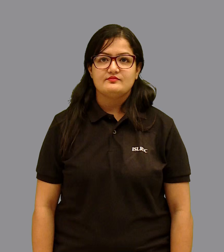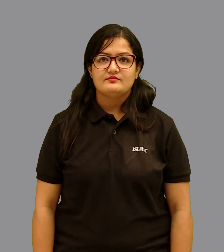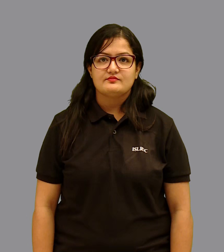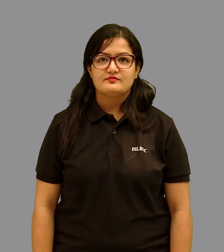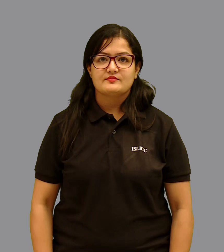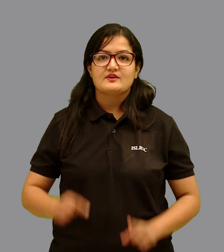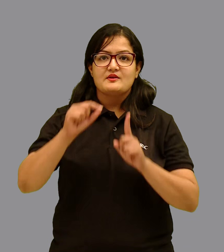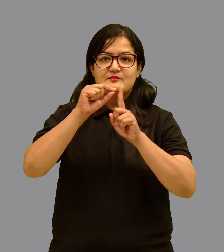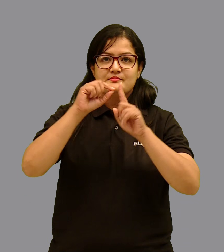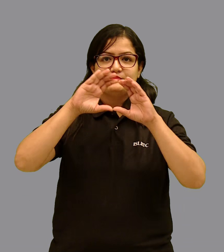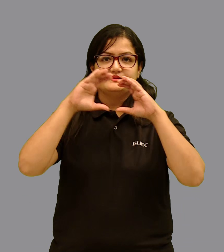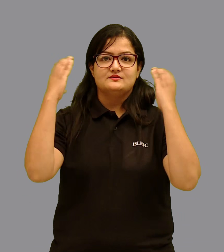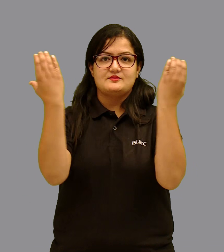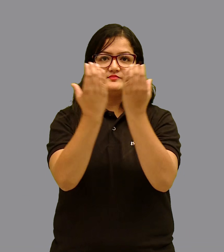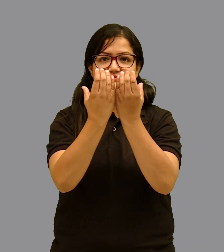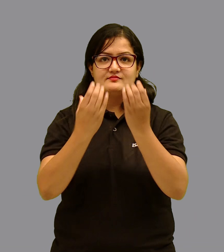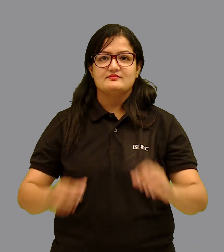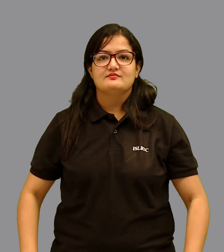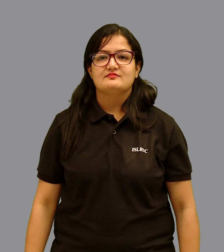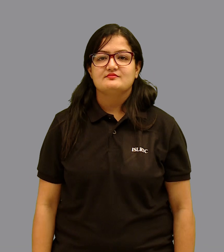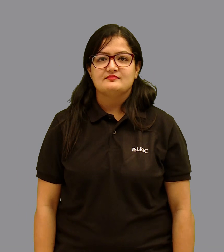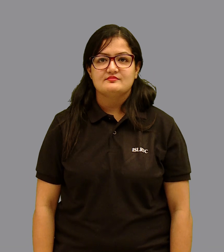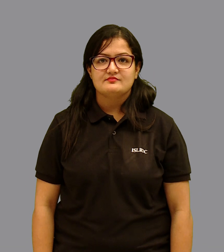Parliament